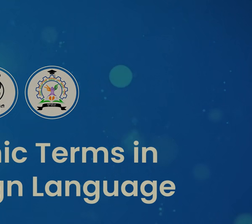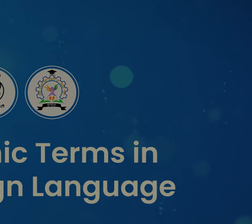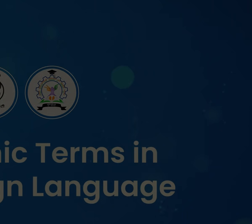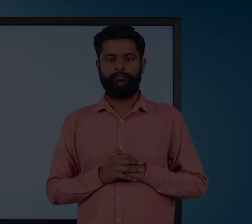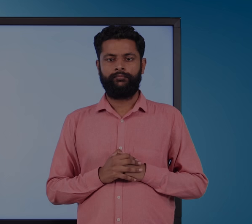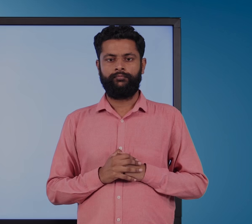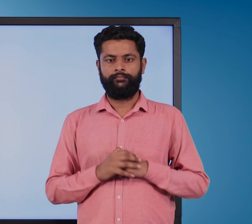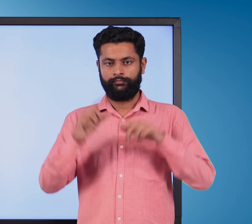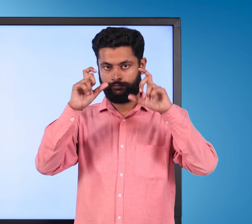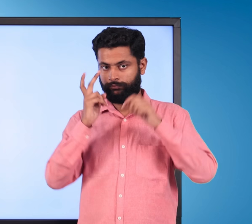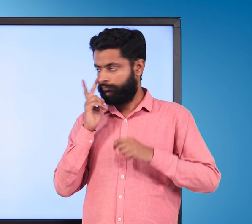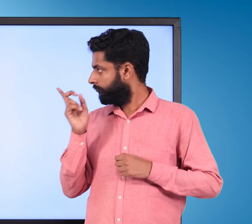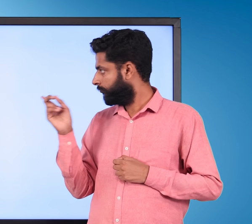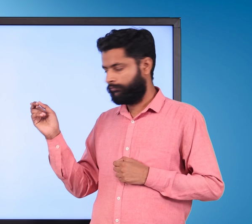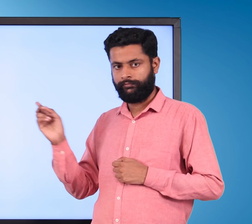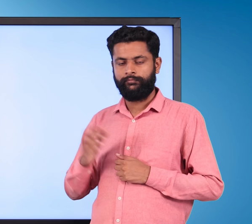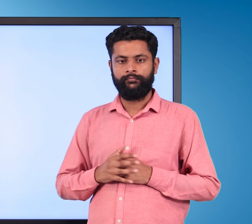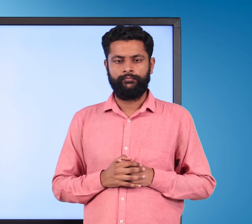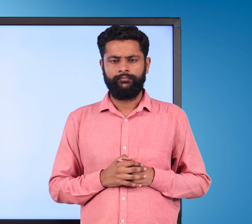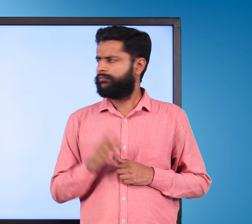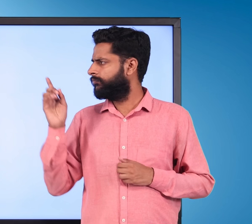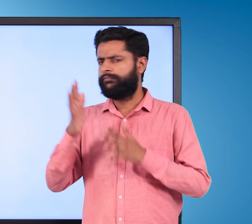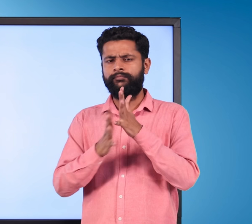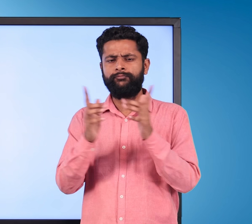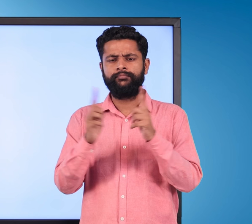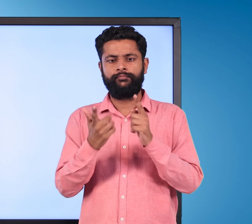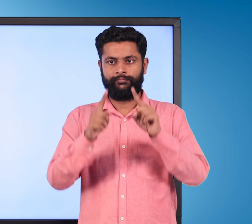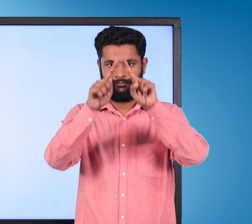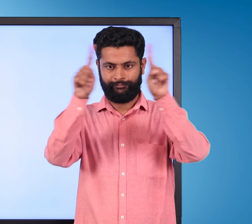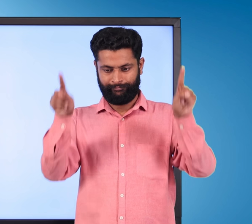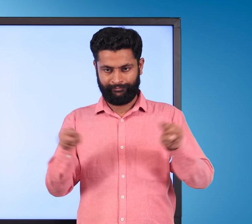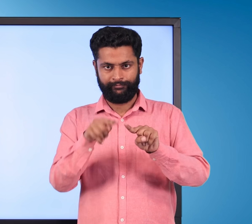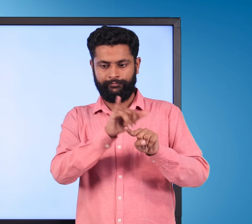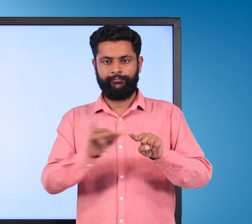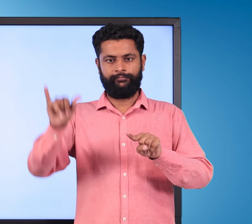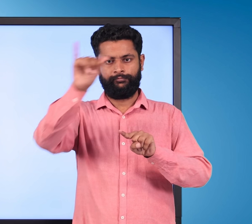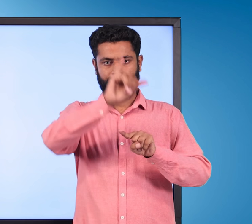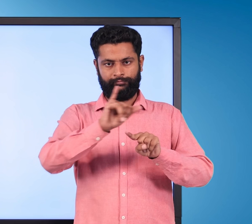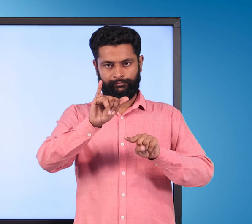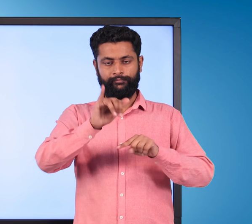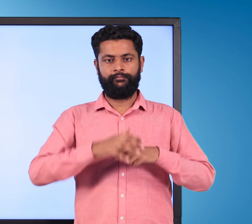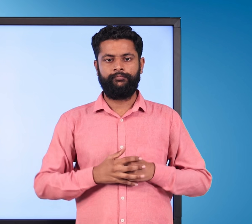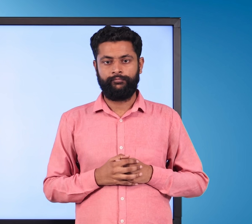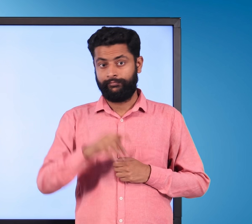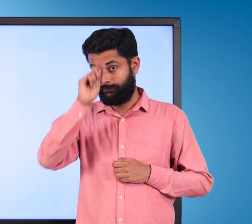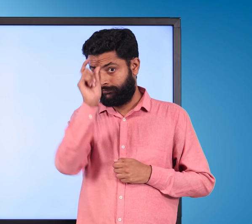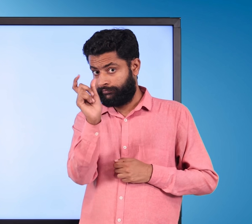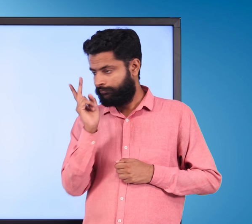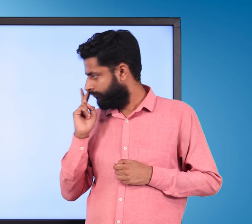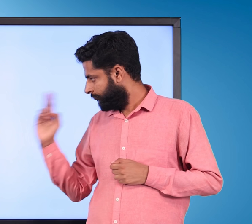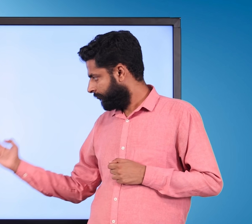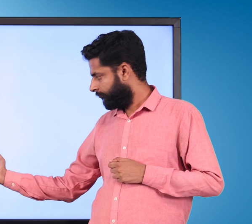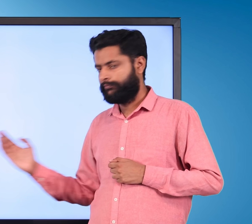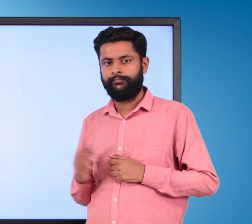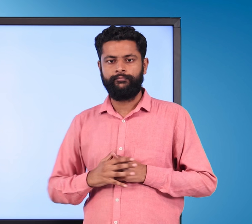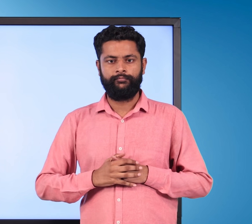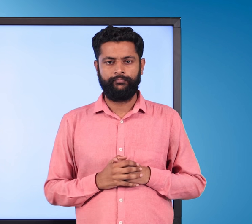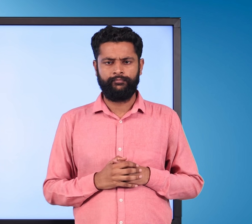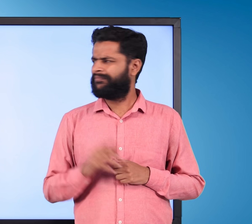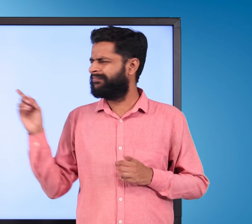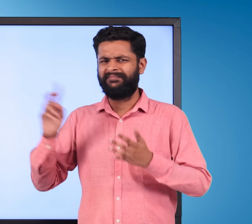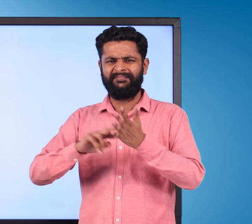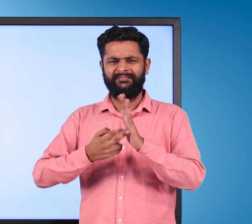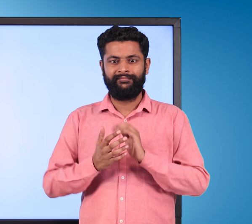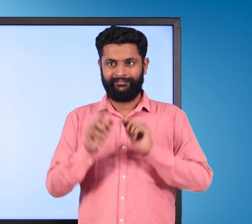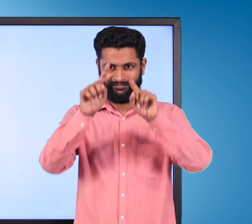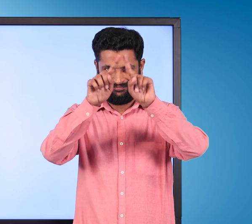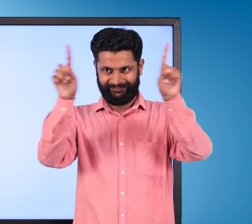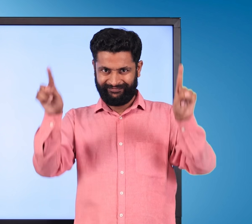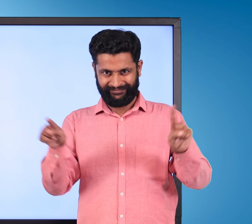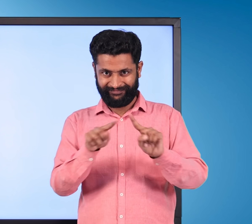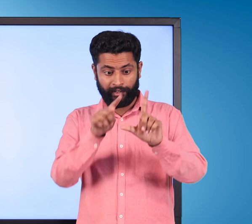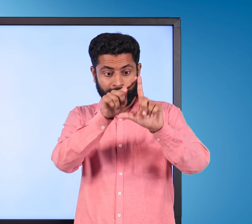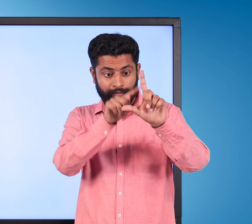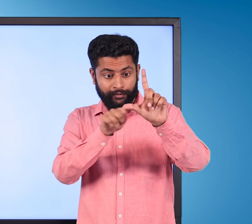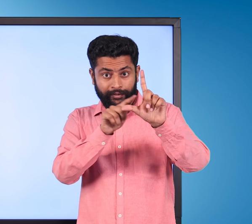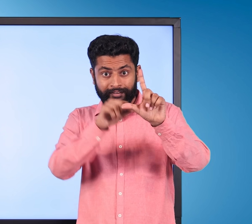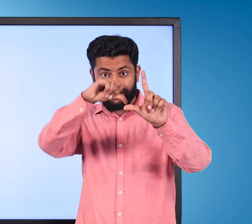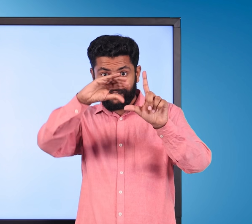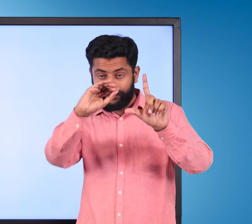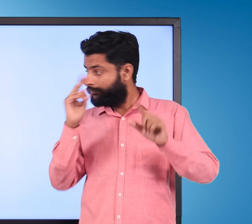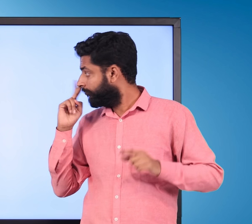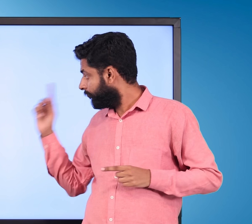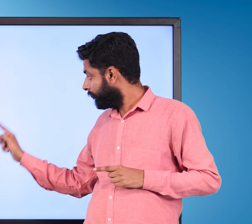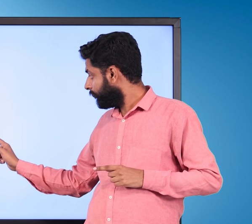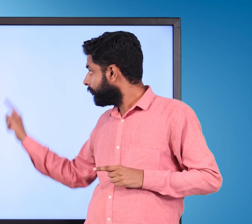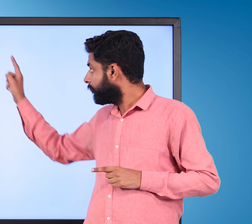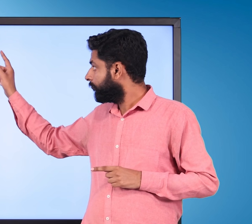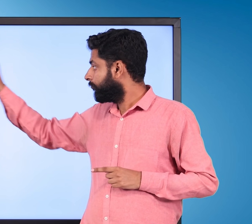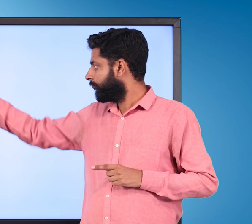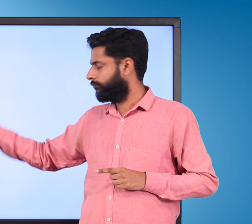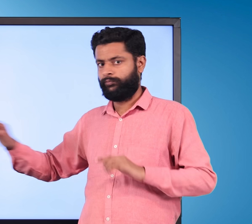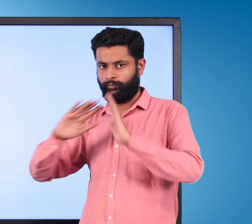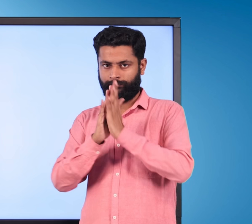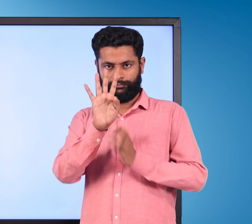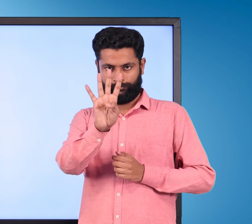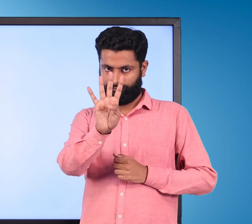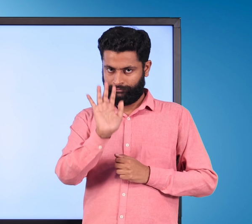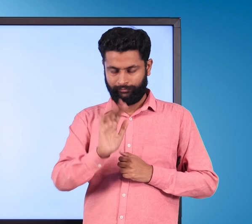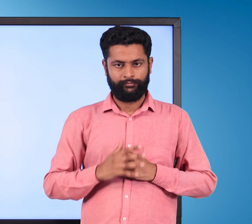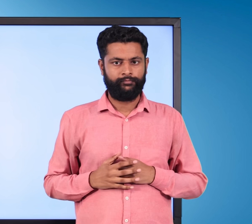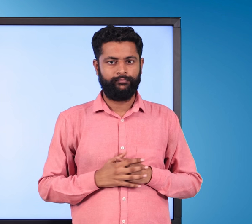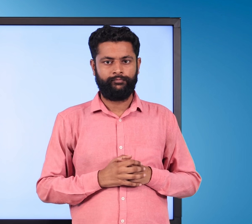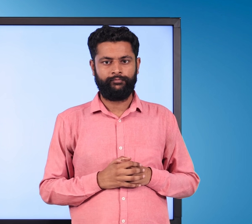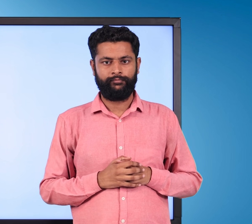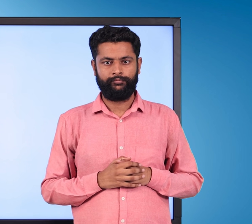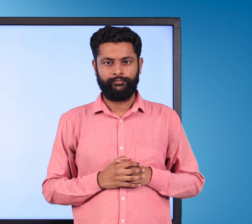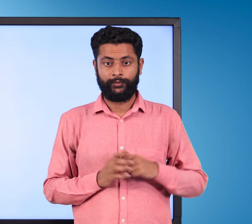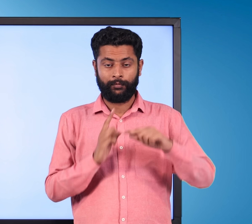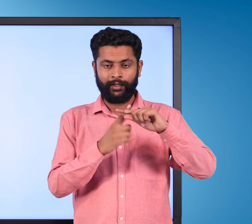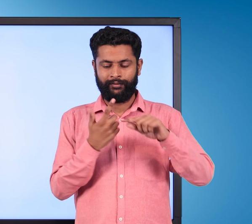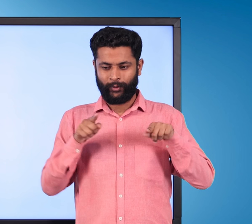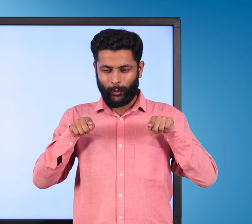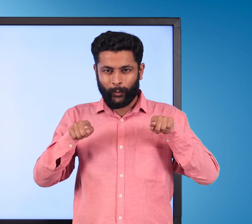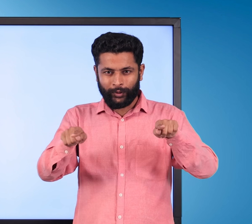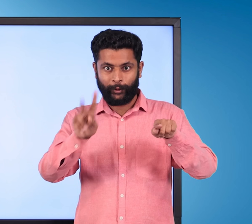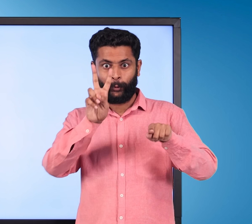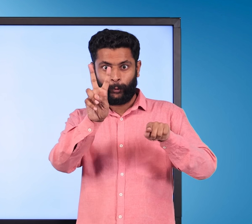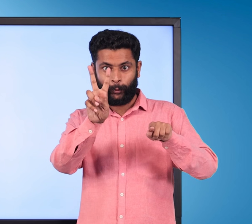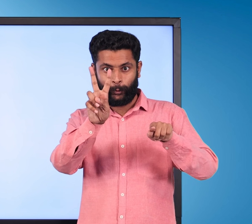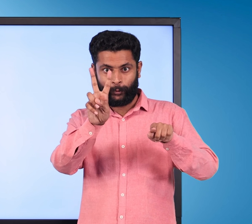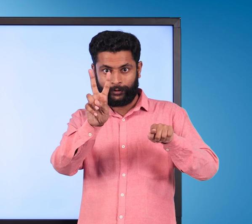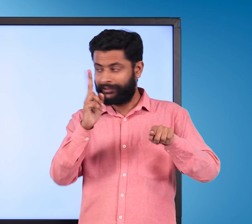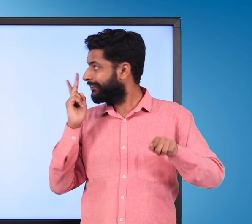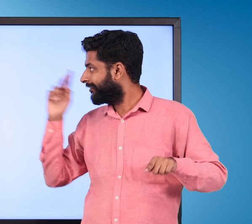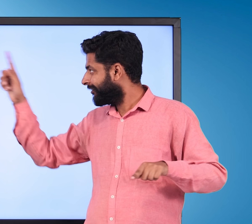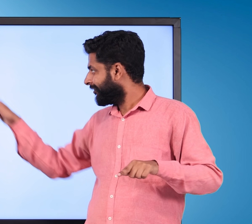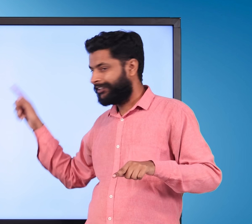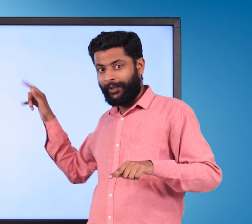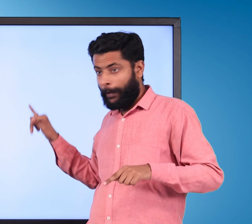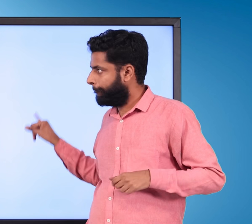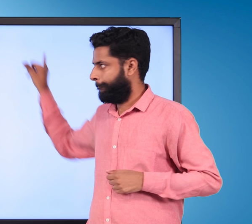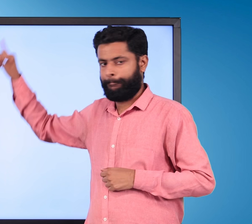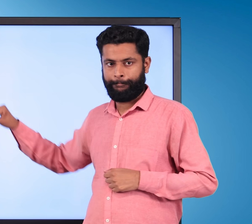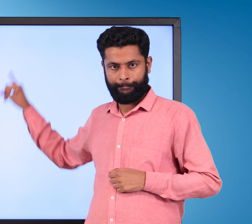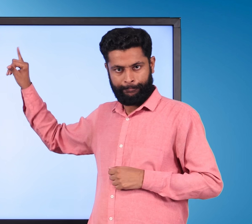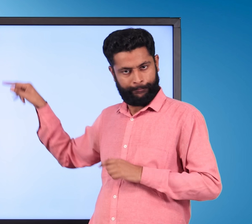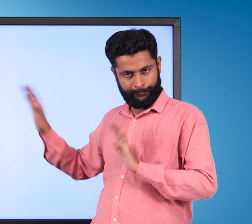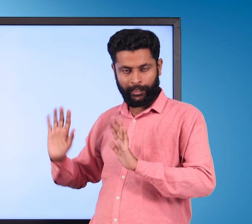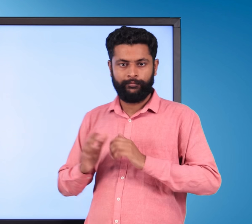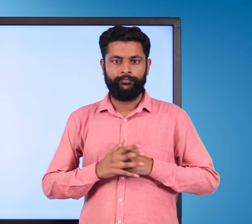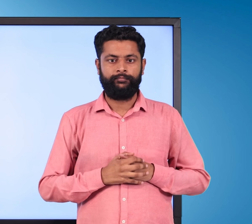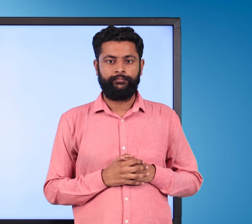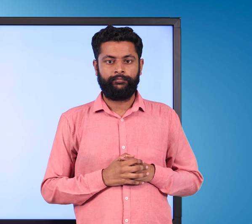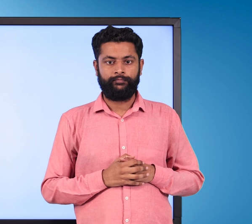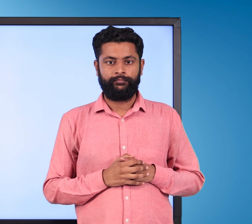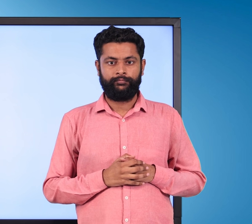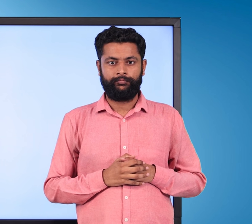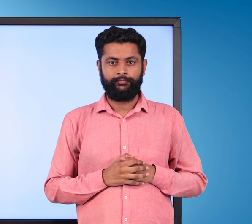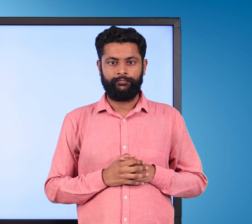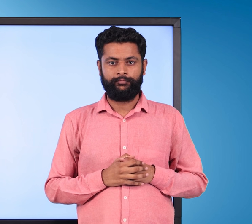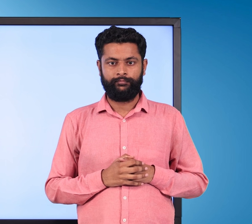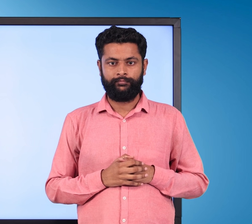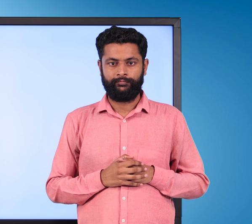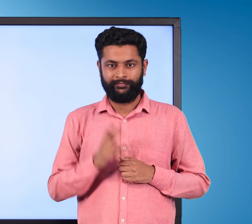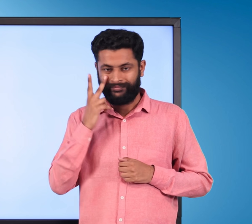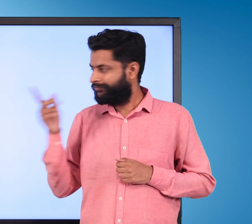This sign means square. A square is a rhombus with 4 right angles, i.e. it has two pairs of parallel sides,